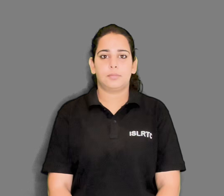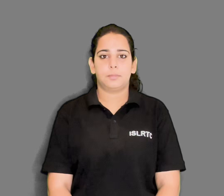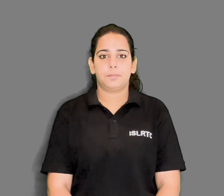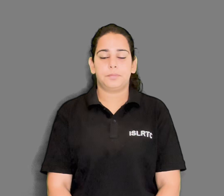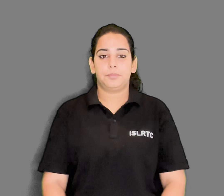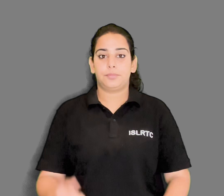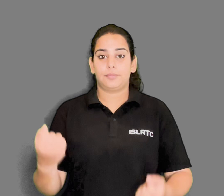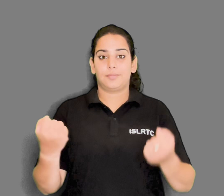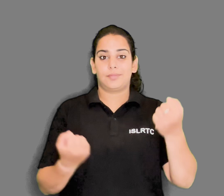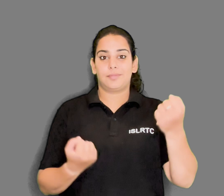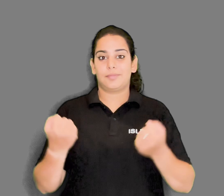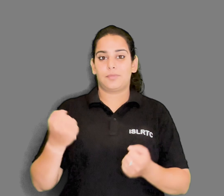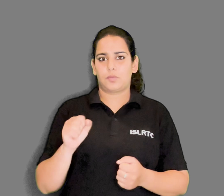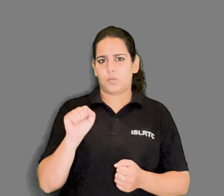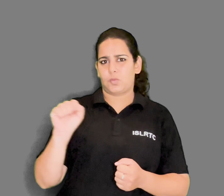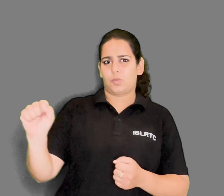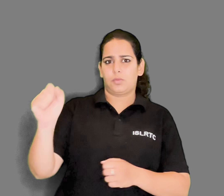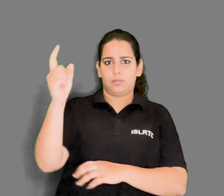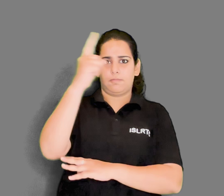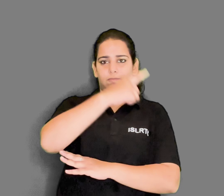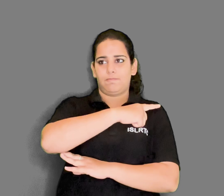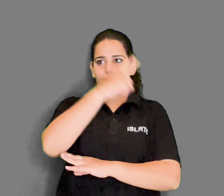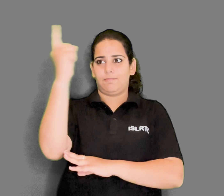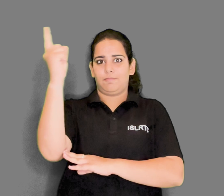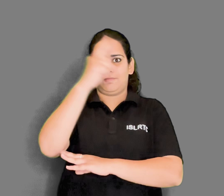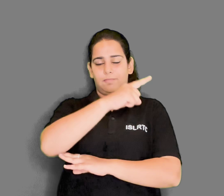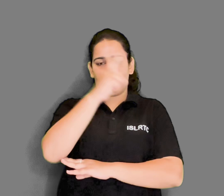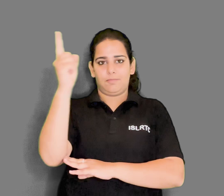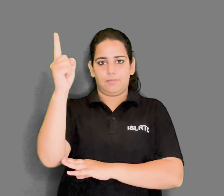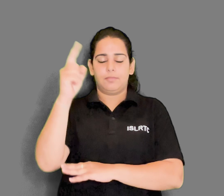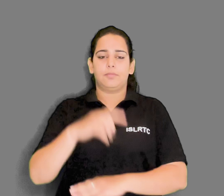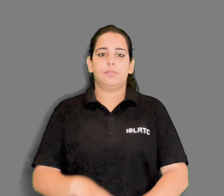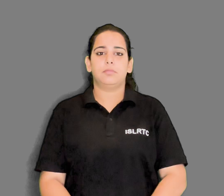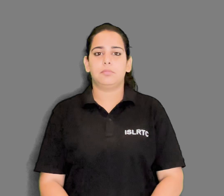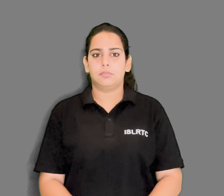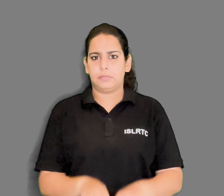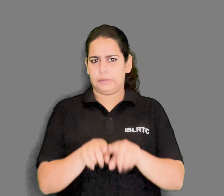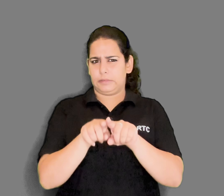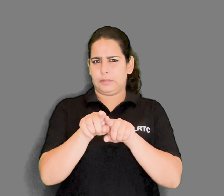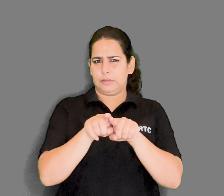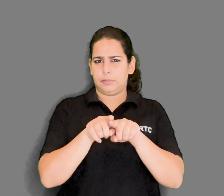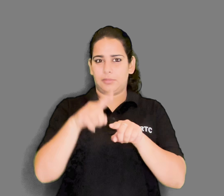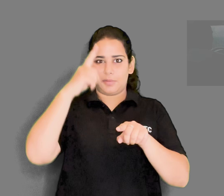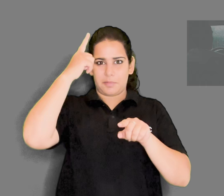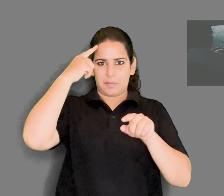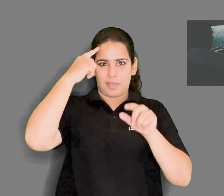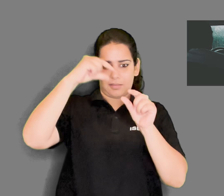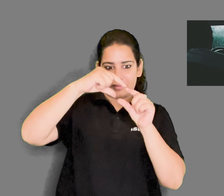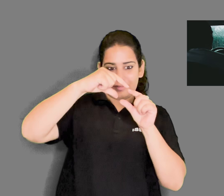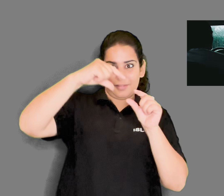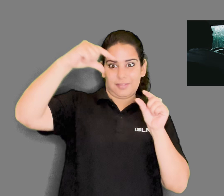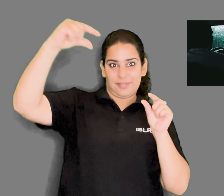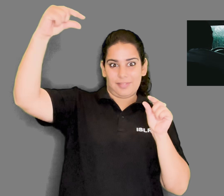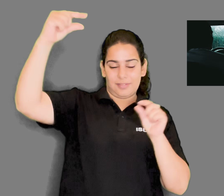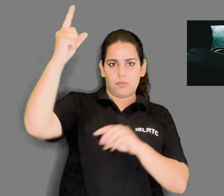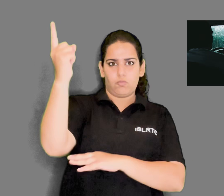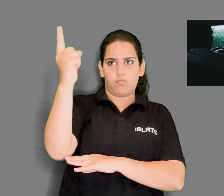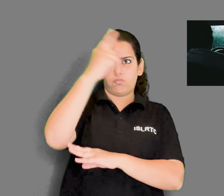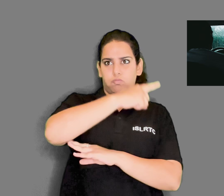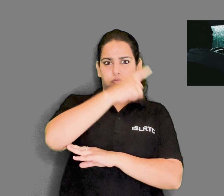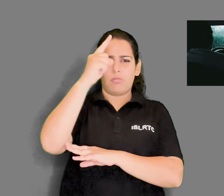Wiper of a car Used to clean car windshield